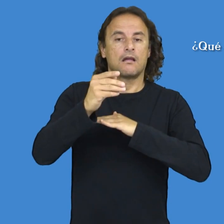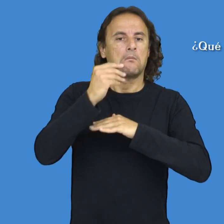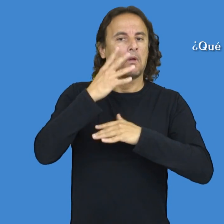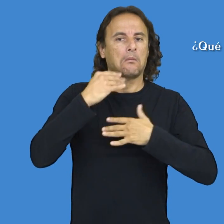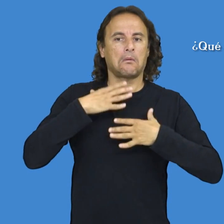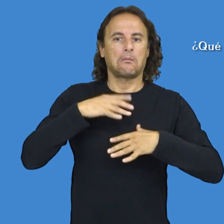bien